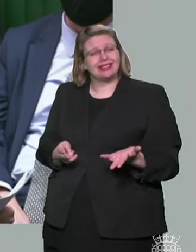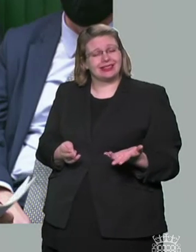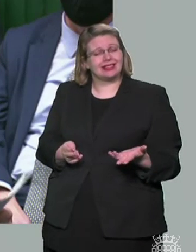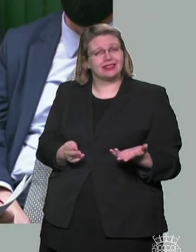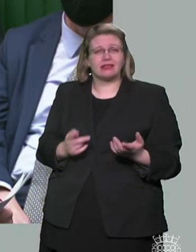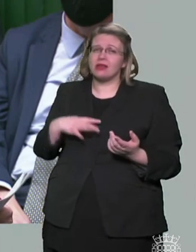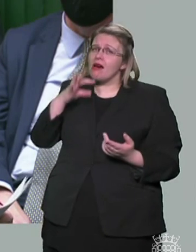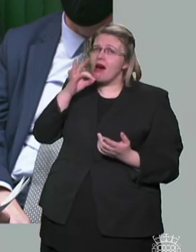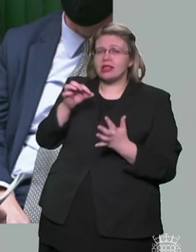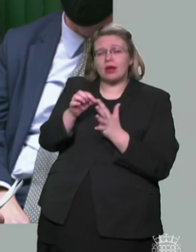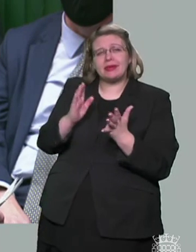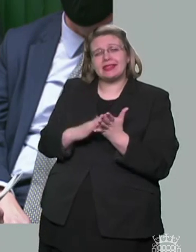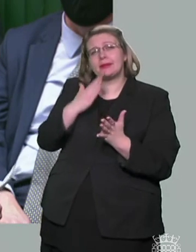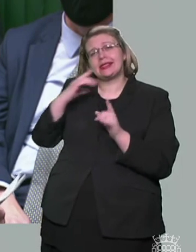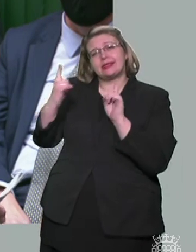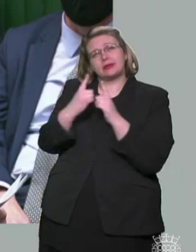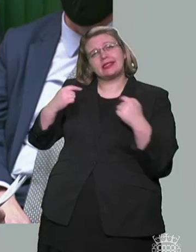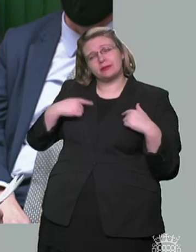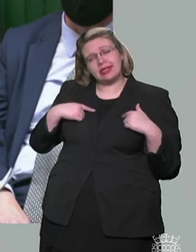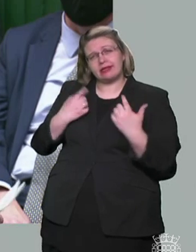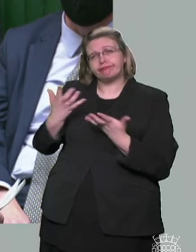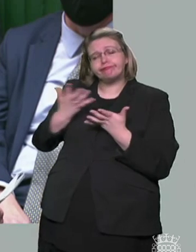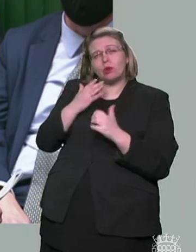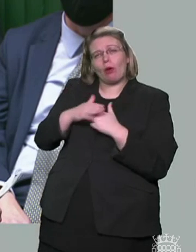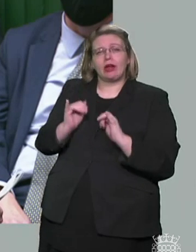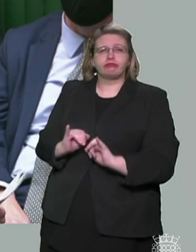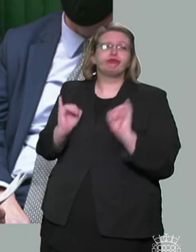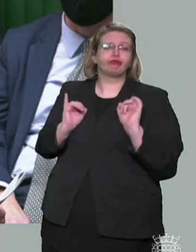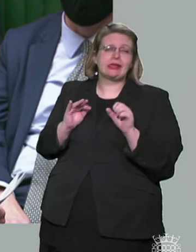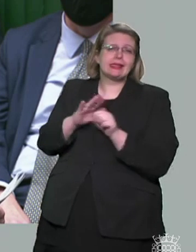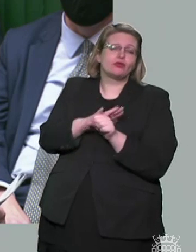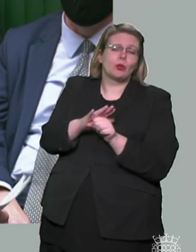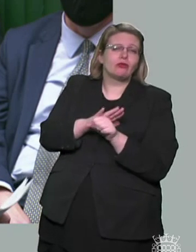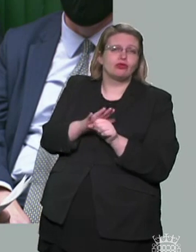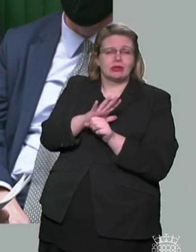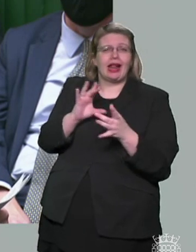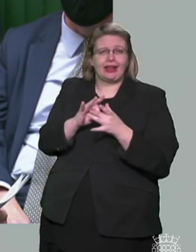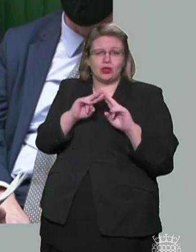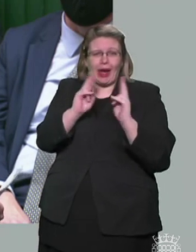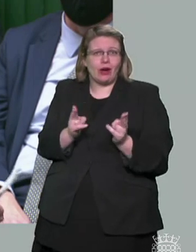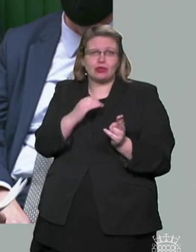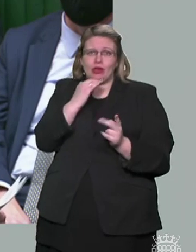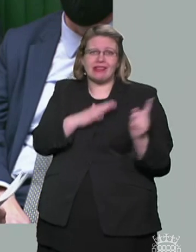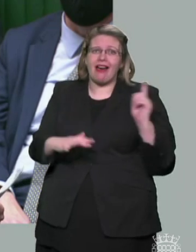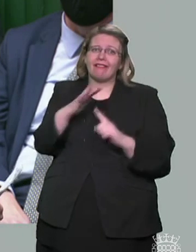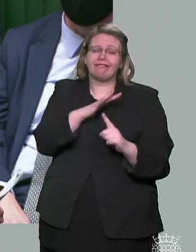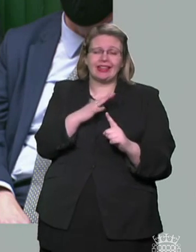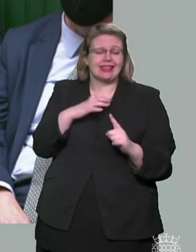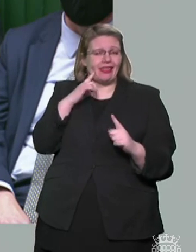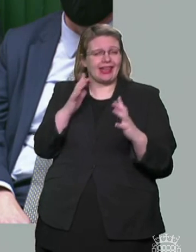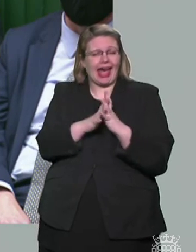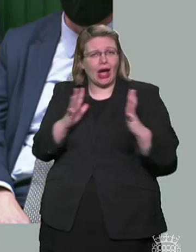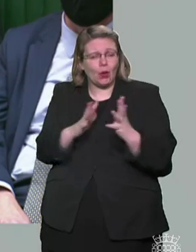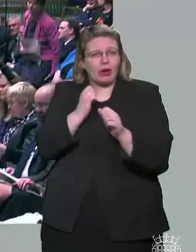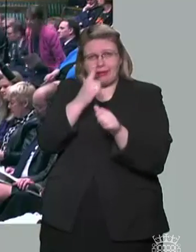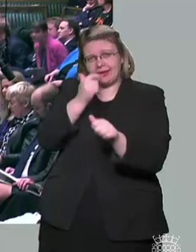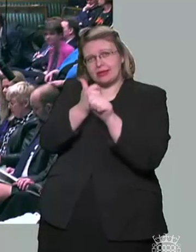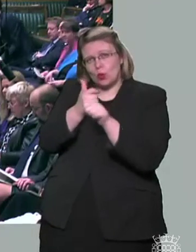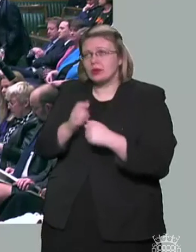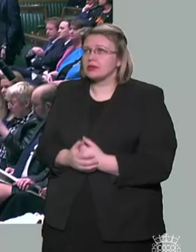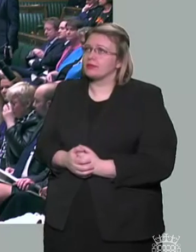Will my right honourable Friend meet me to better understand the severity and complexity of our housing shortage and steps that the Government may take?